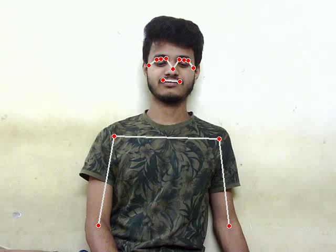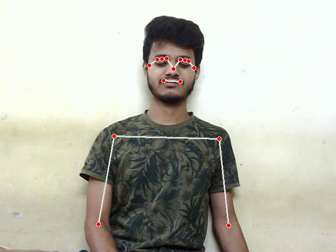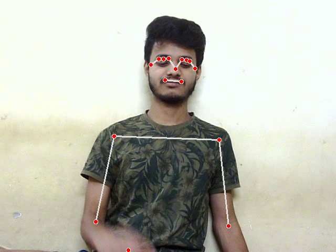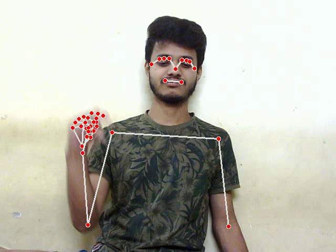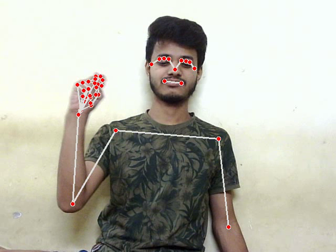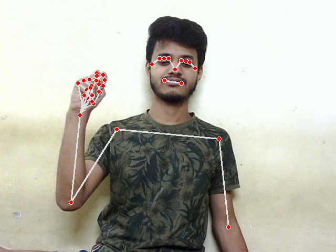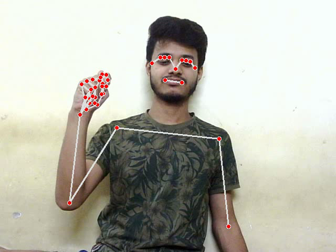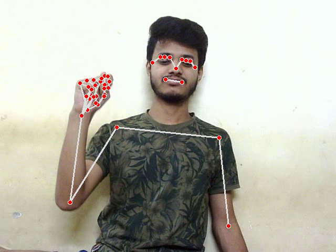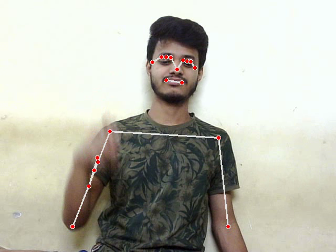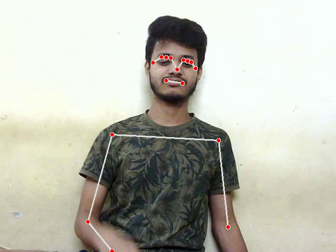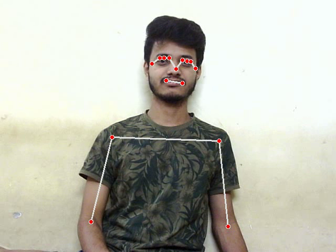bathroom